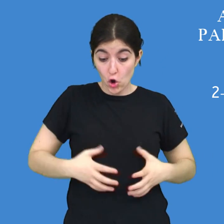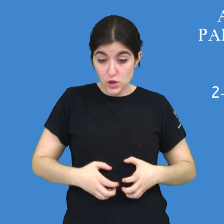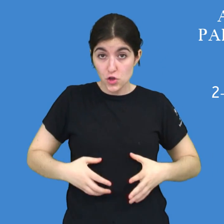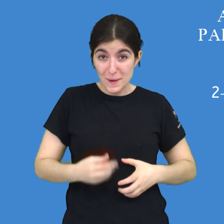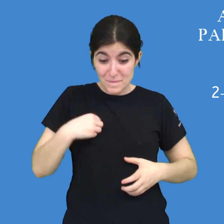incrementar